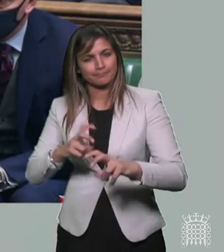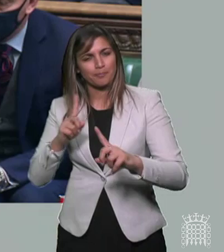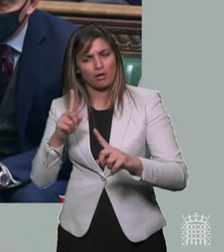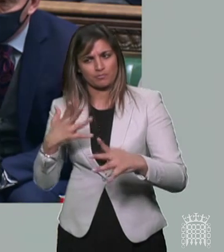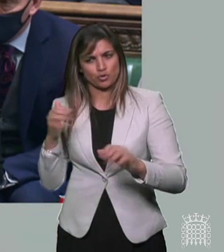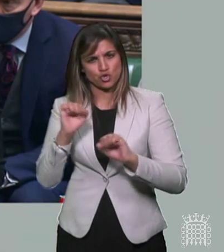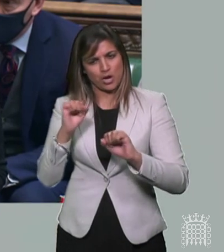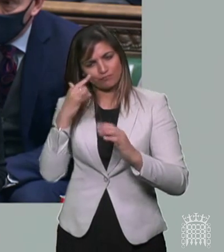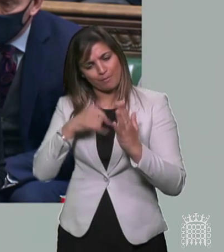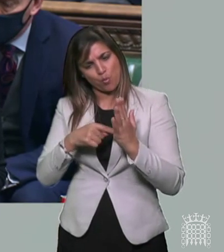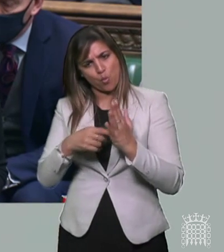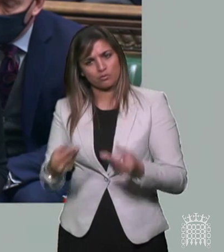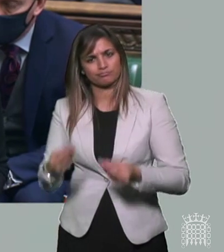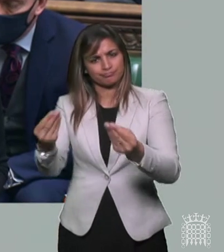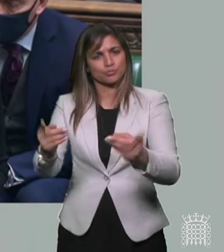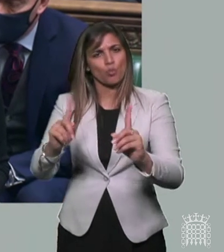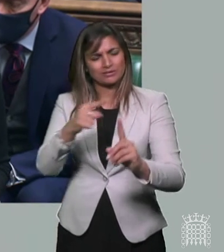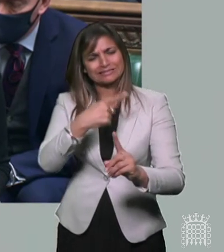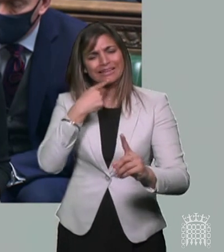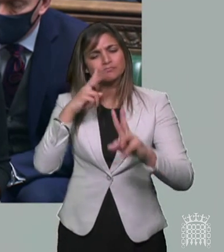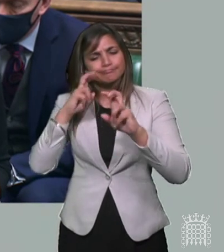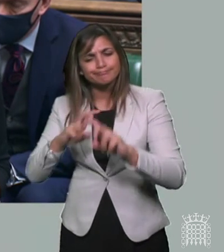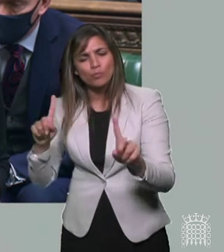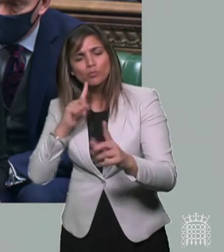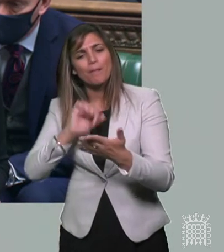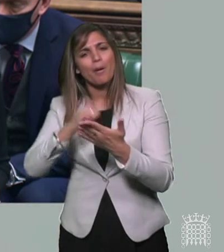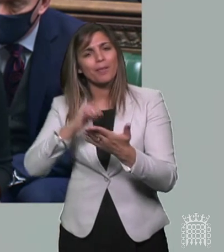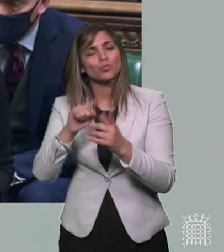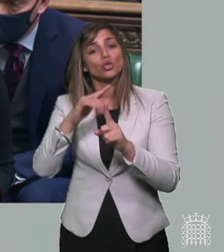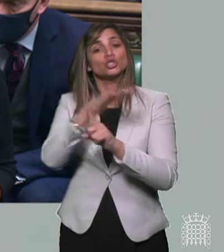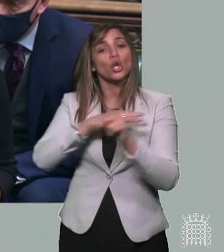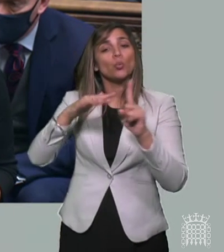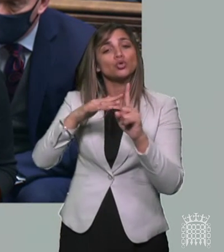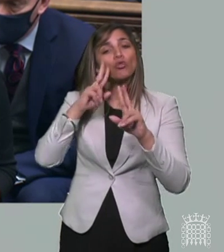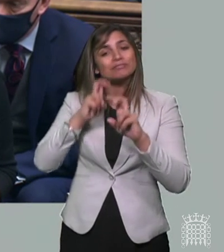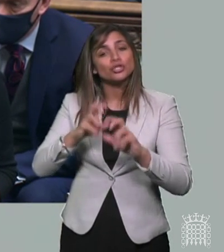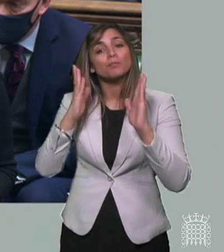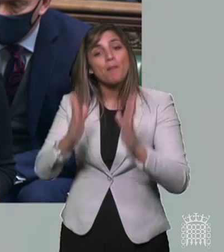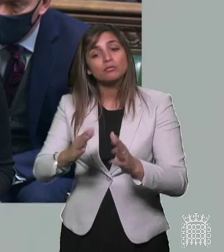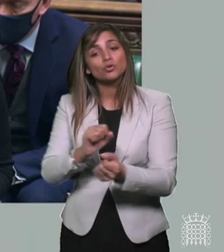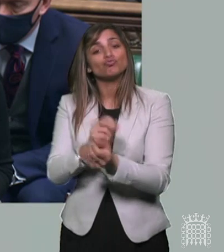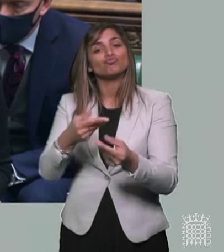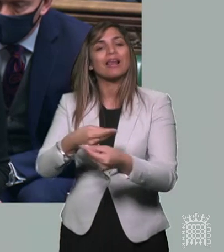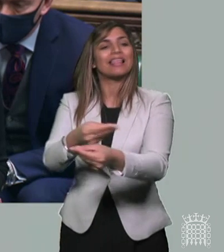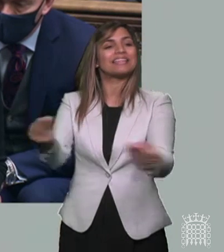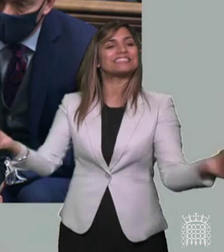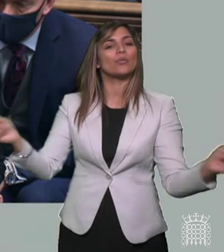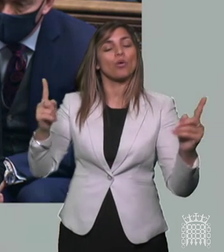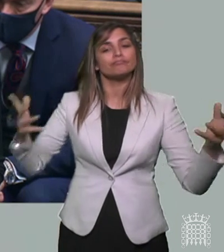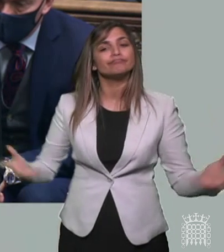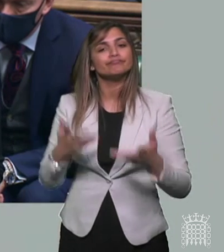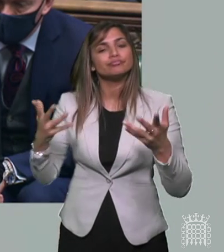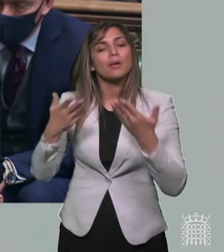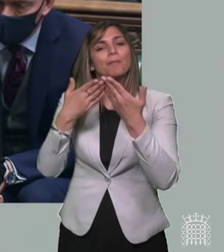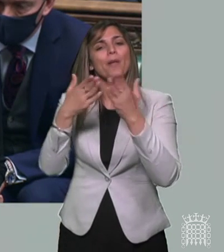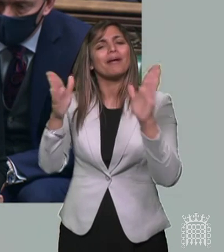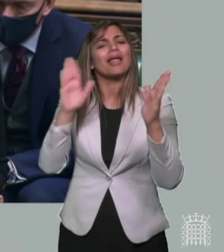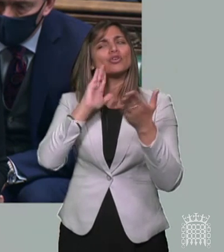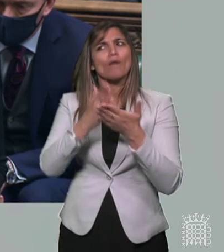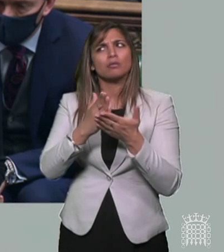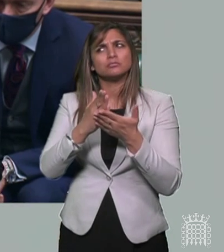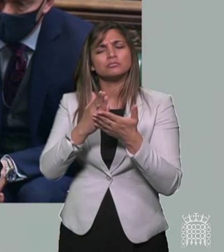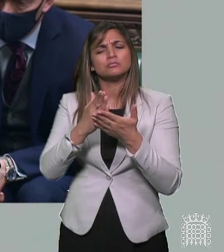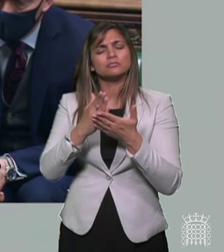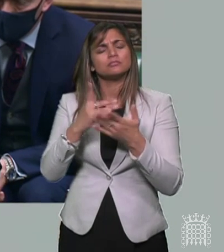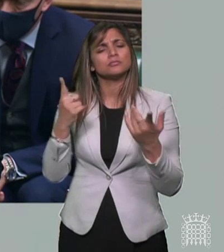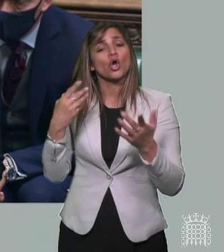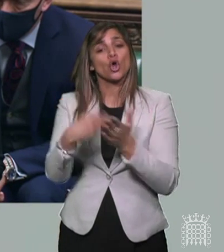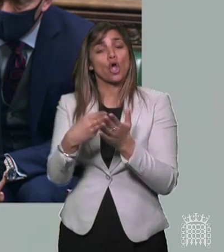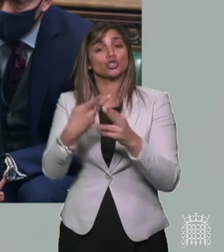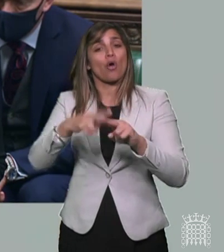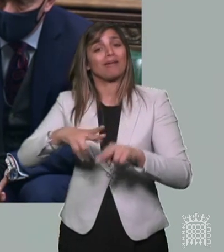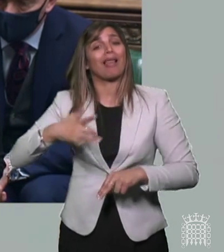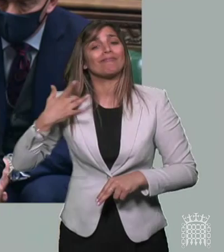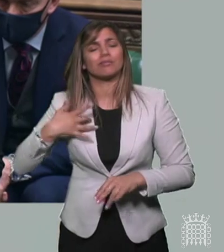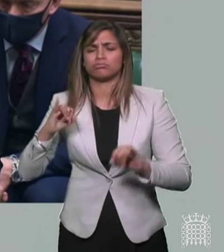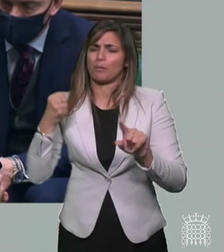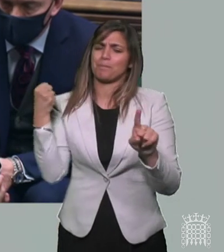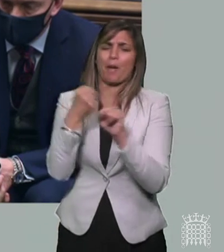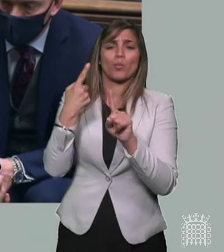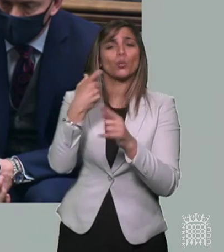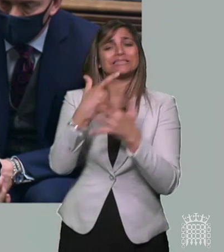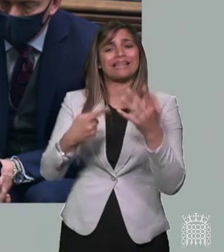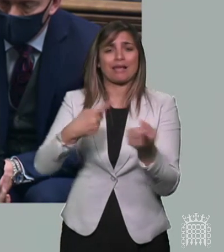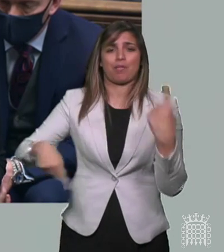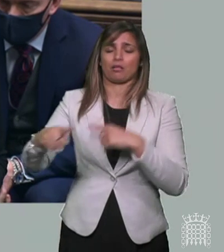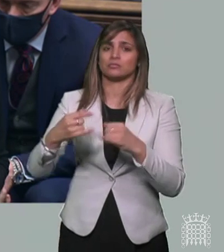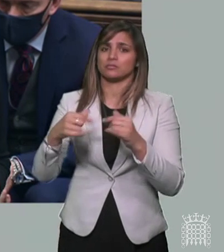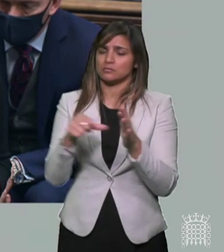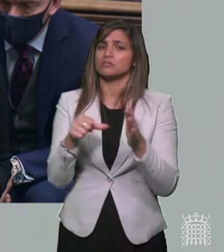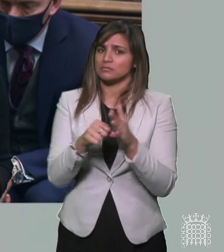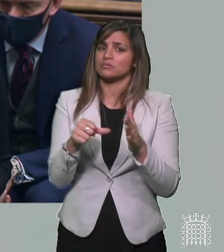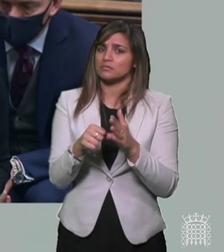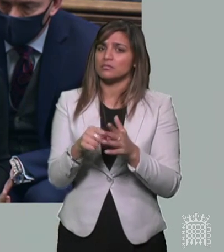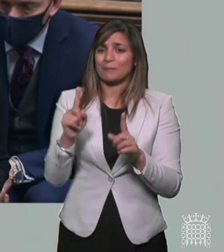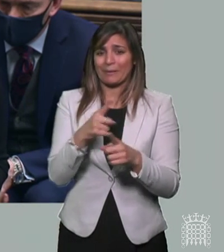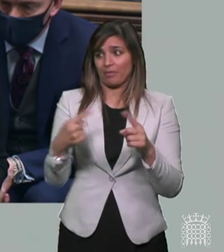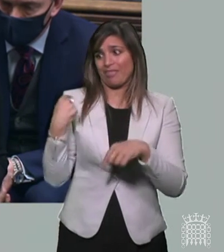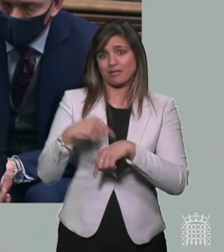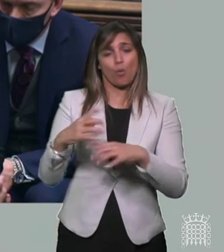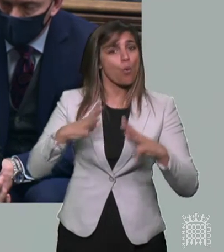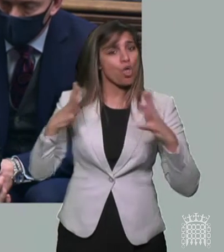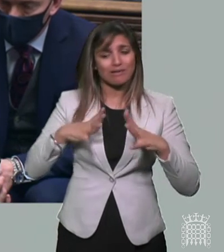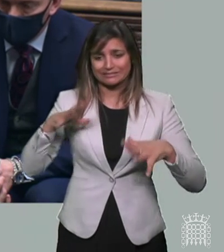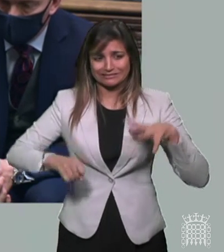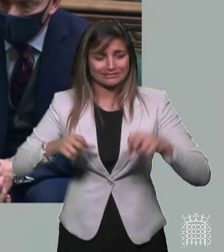Their own protocol for publication states that social research“must be released in a way that promotes public trust.”The cost of living crisis is hitting disabled people hard, at a time when many people are already struggling.